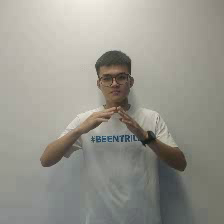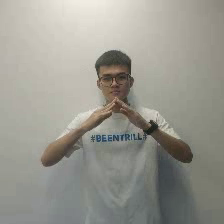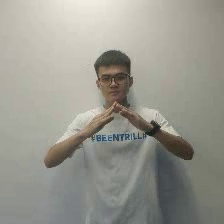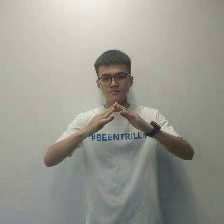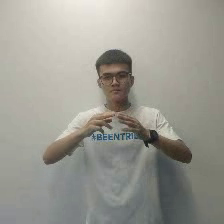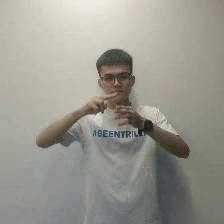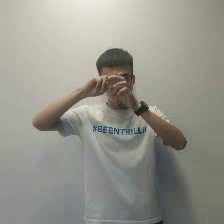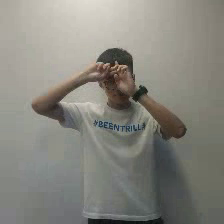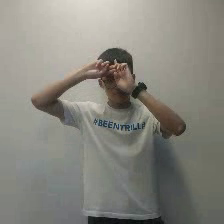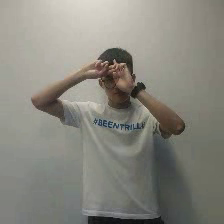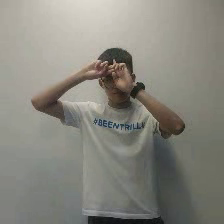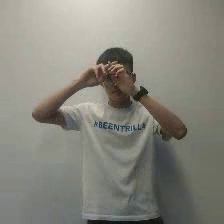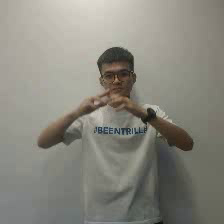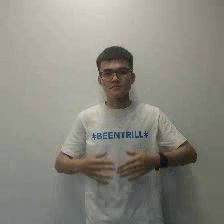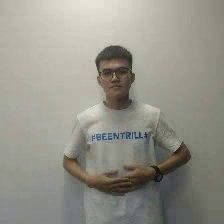Bệnh viện